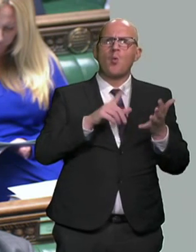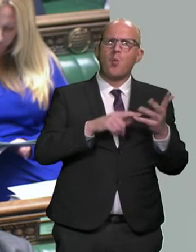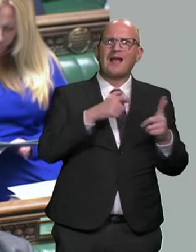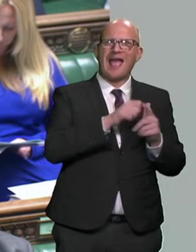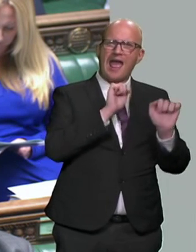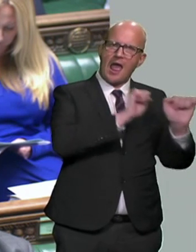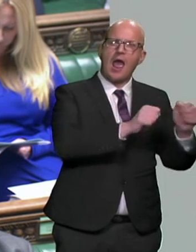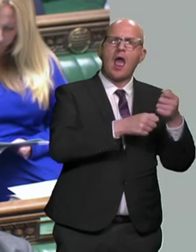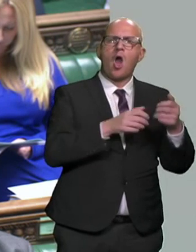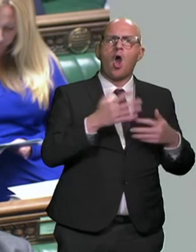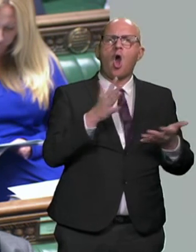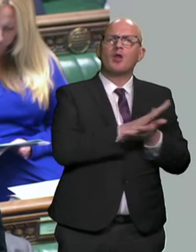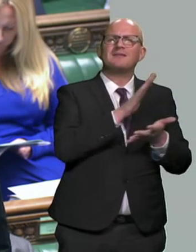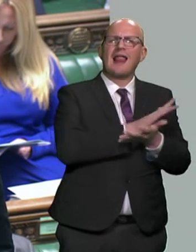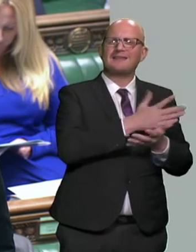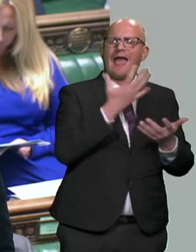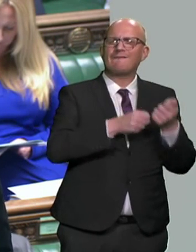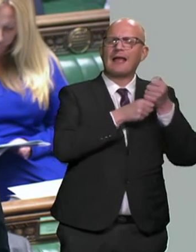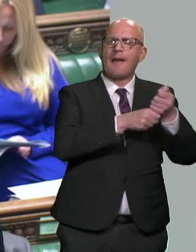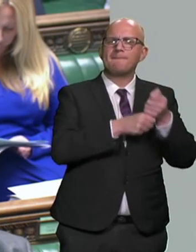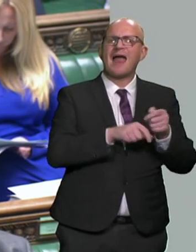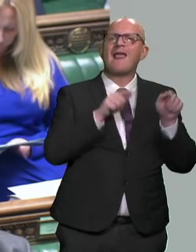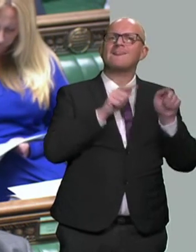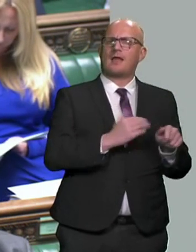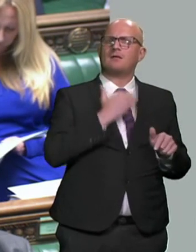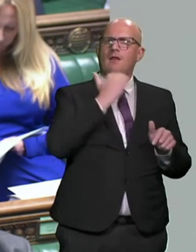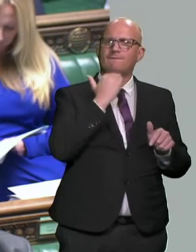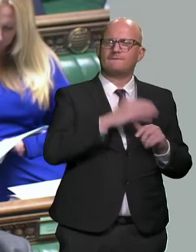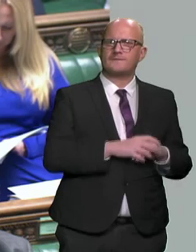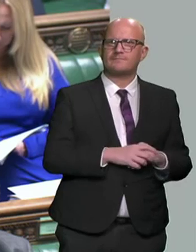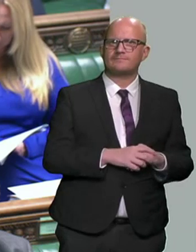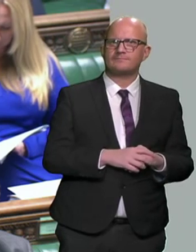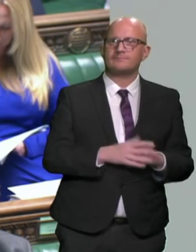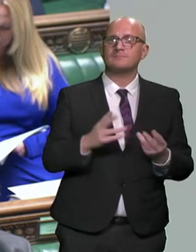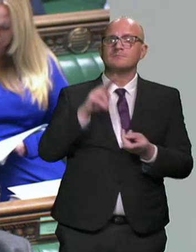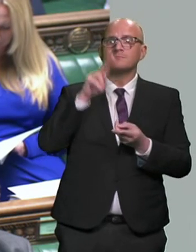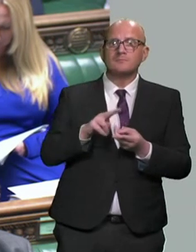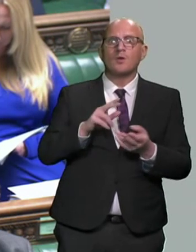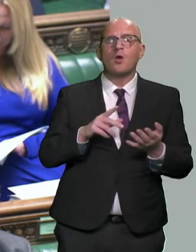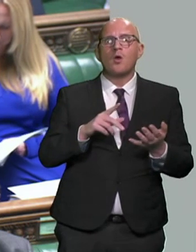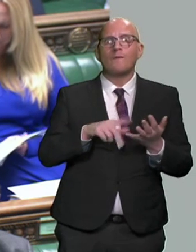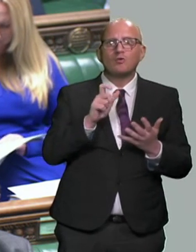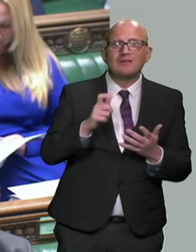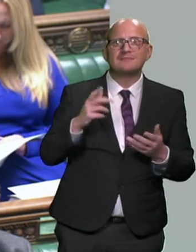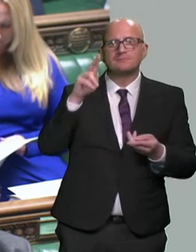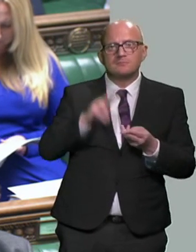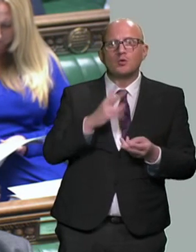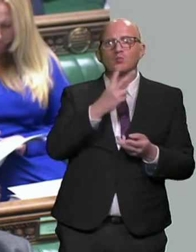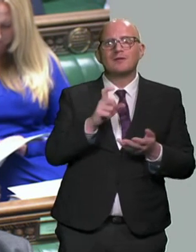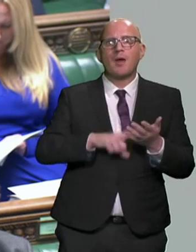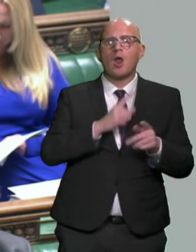Universal credit has been cut by £20 a week at a time when people need it the most.